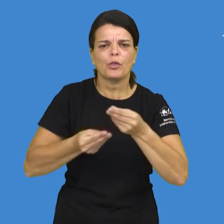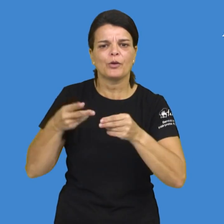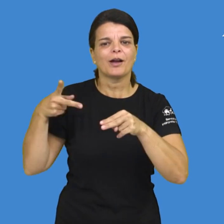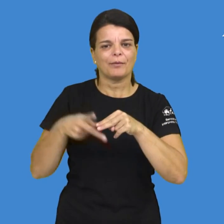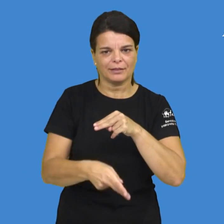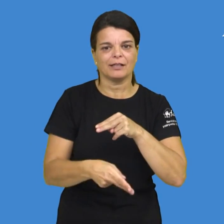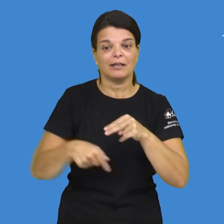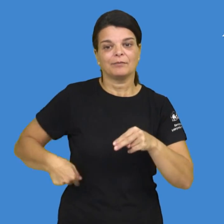evitar